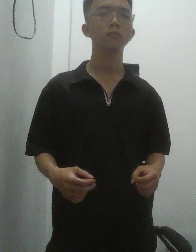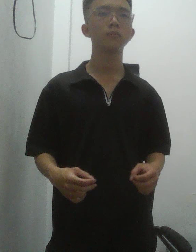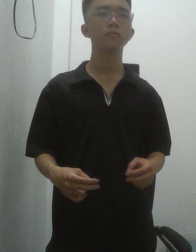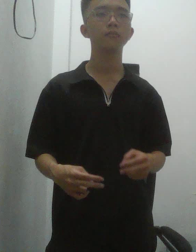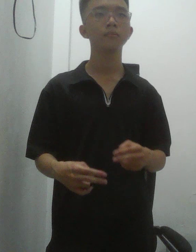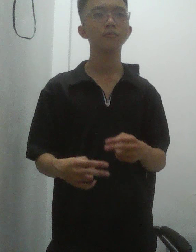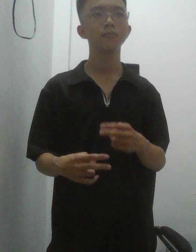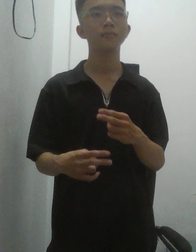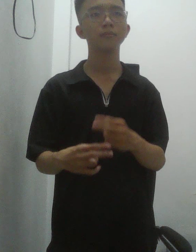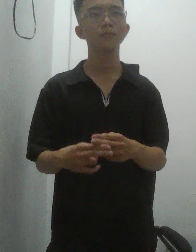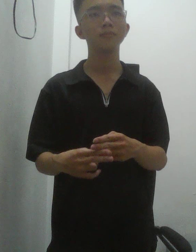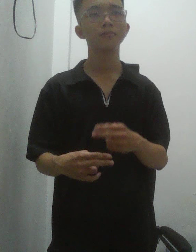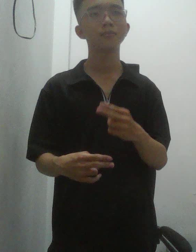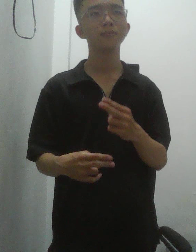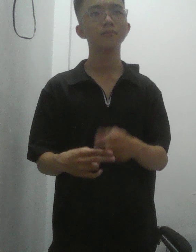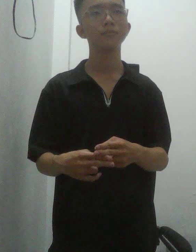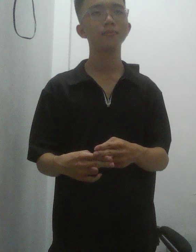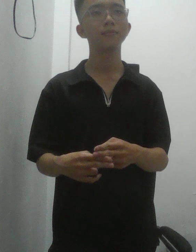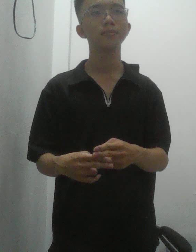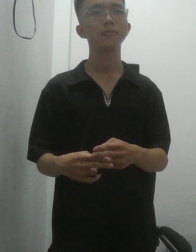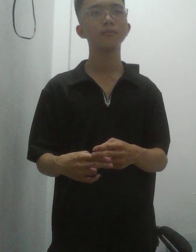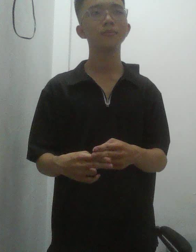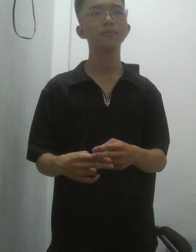ten